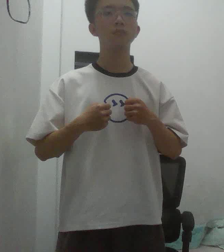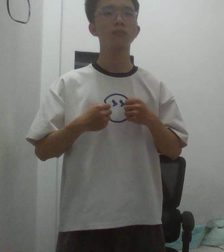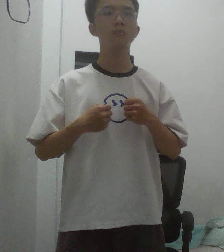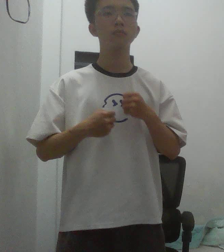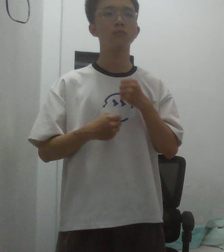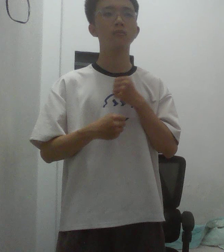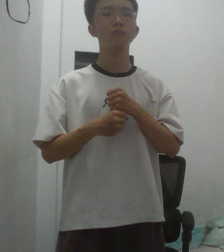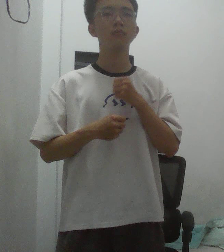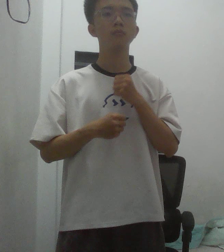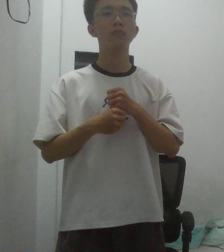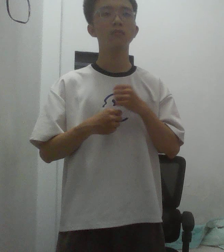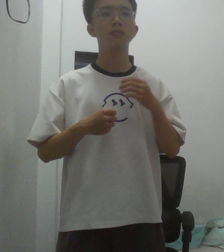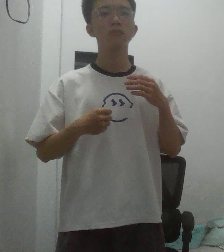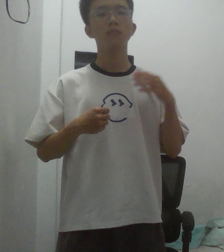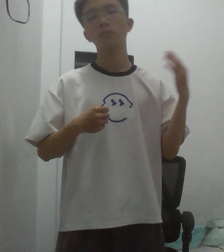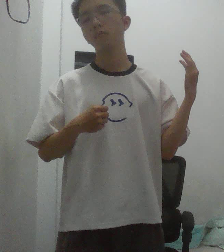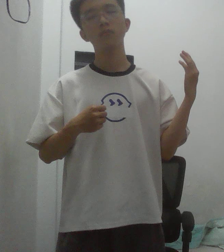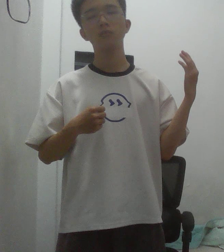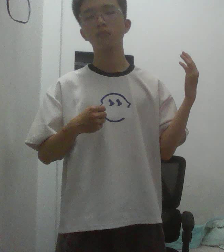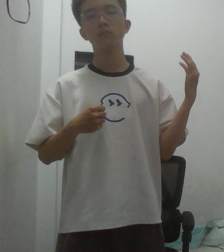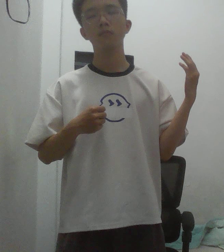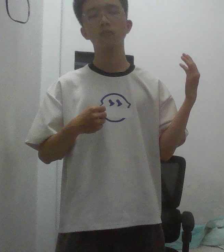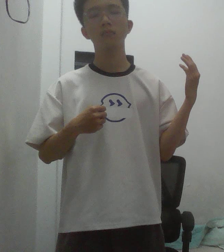that nghiep